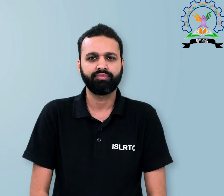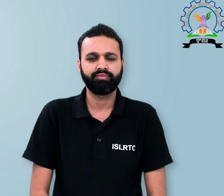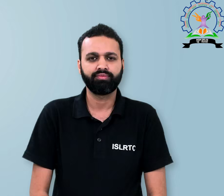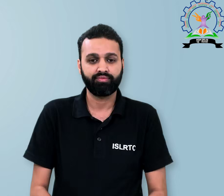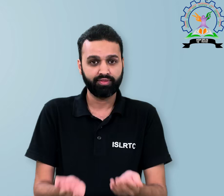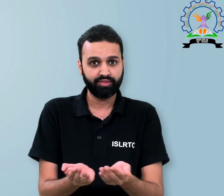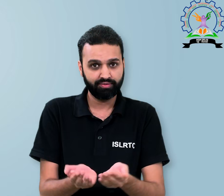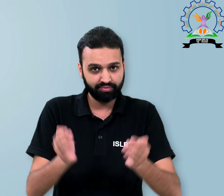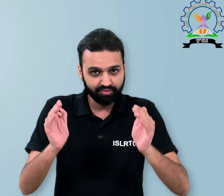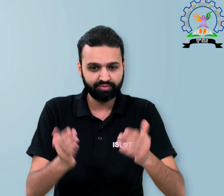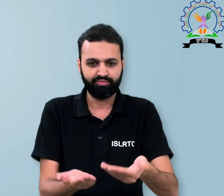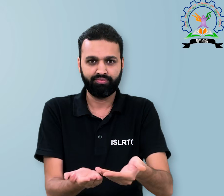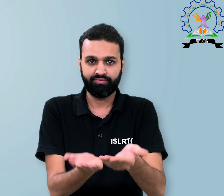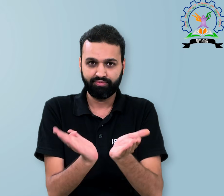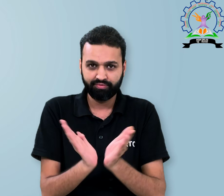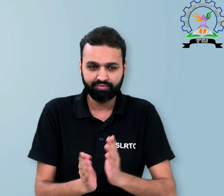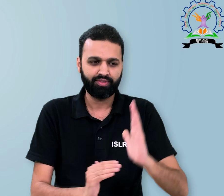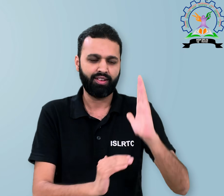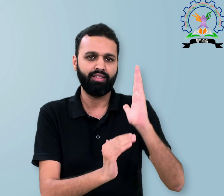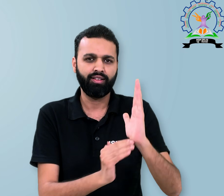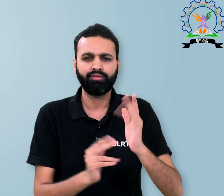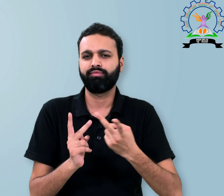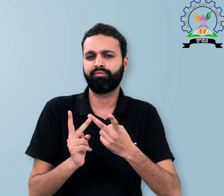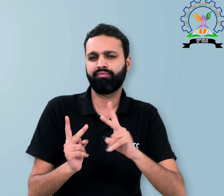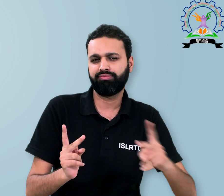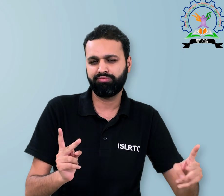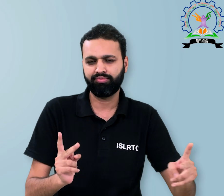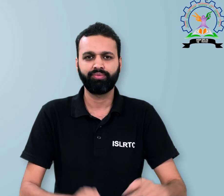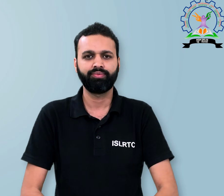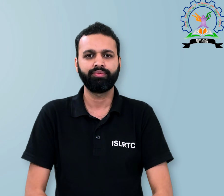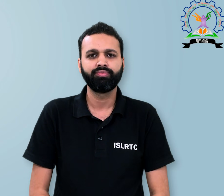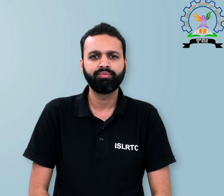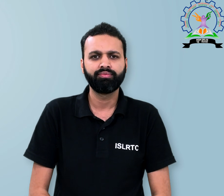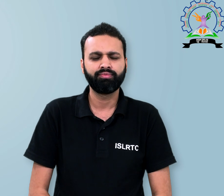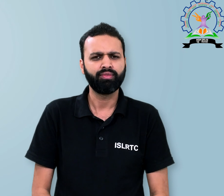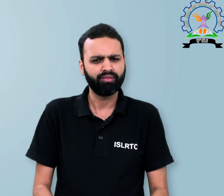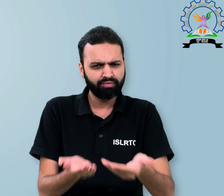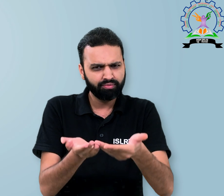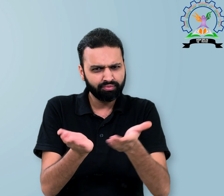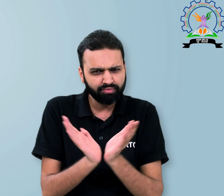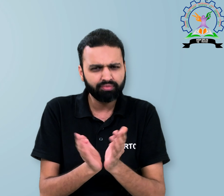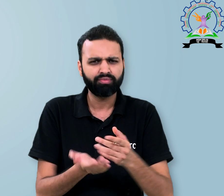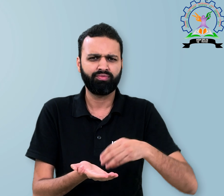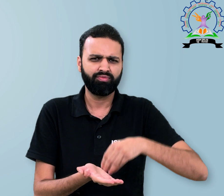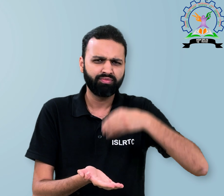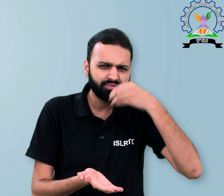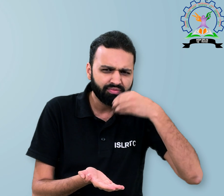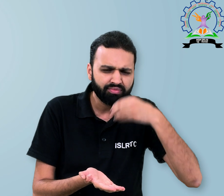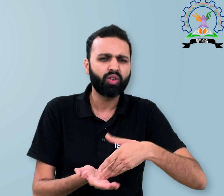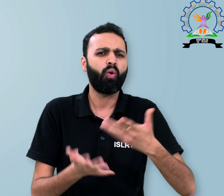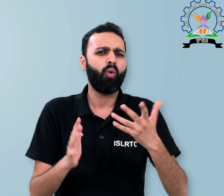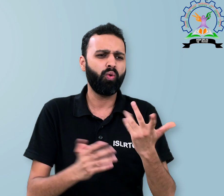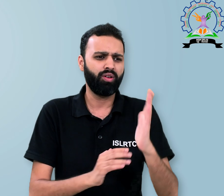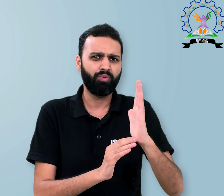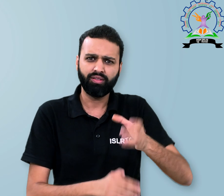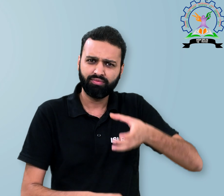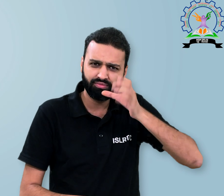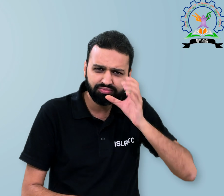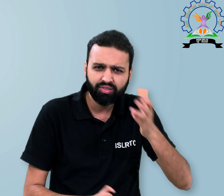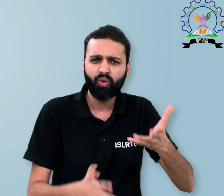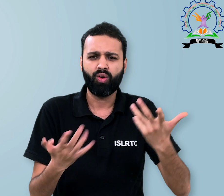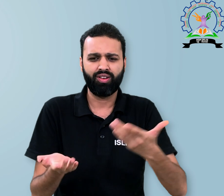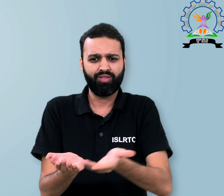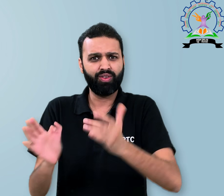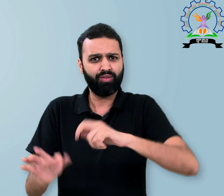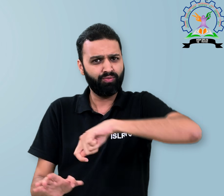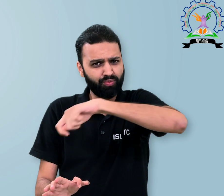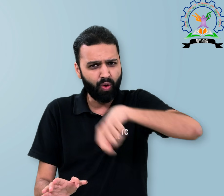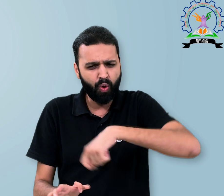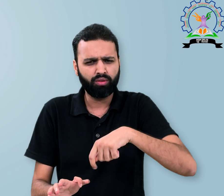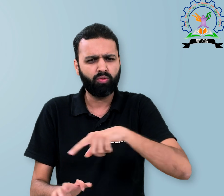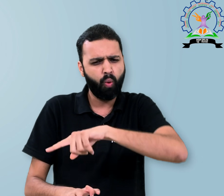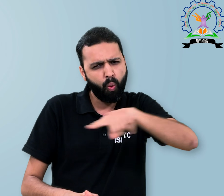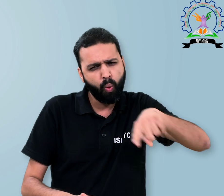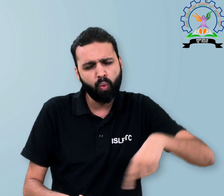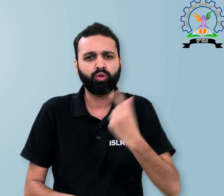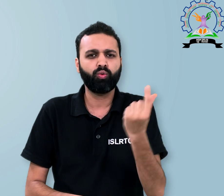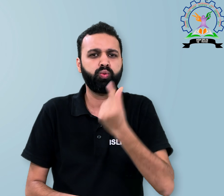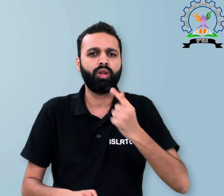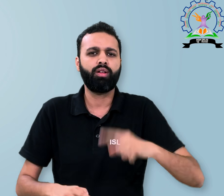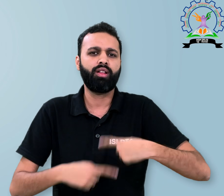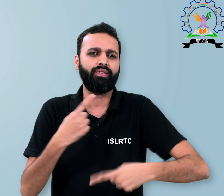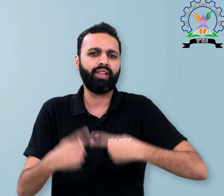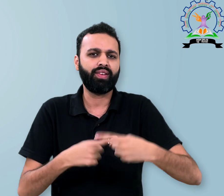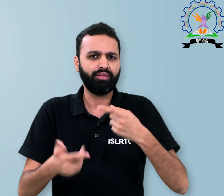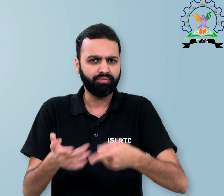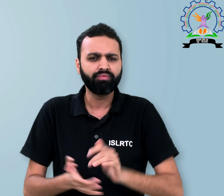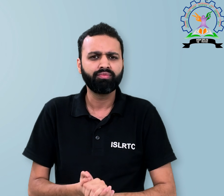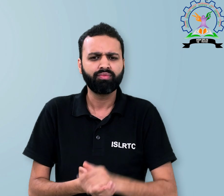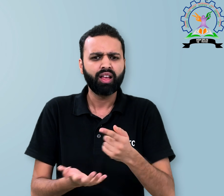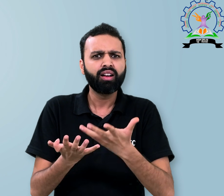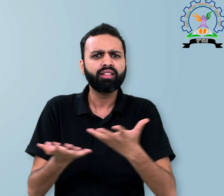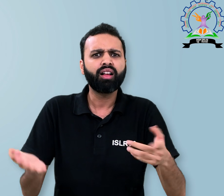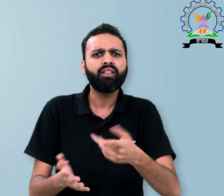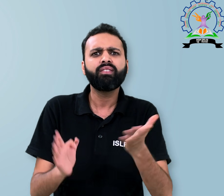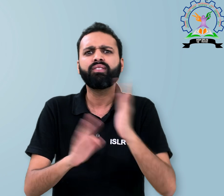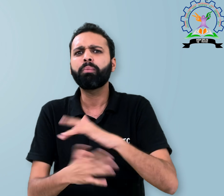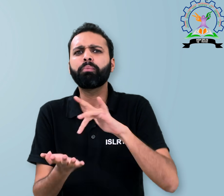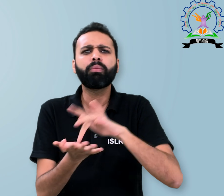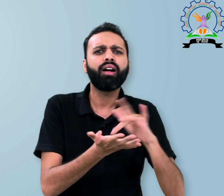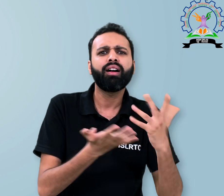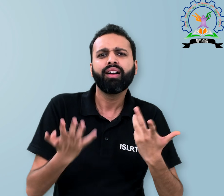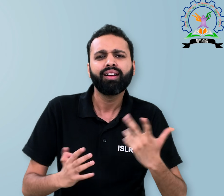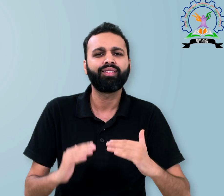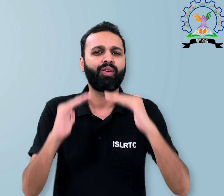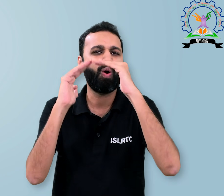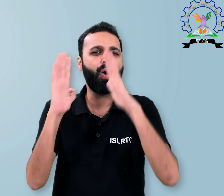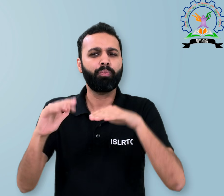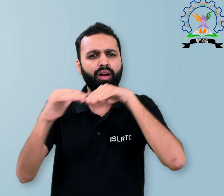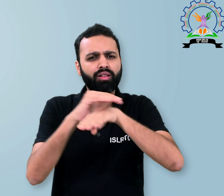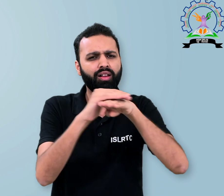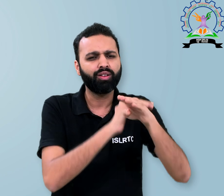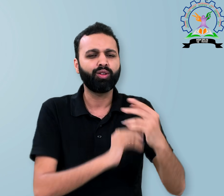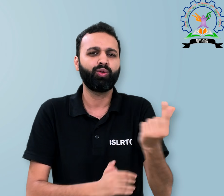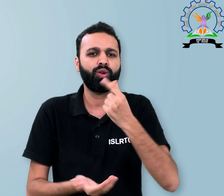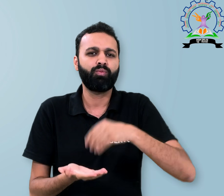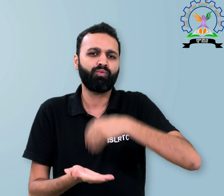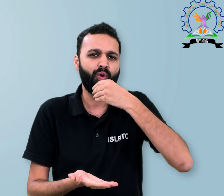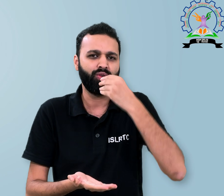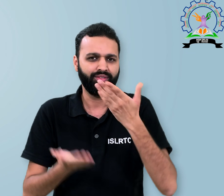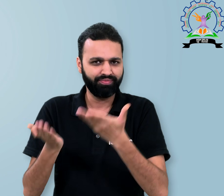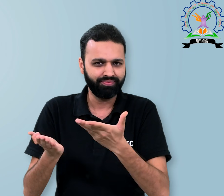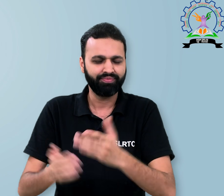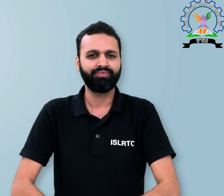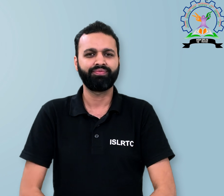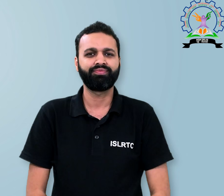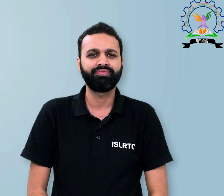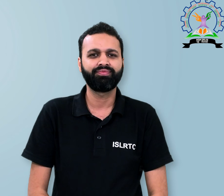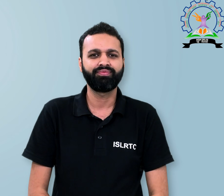Utensils Utensils are tools or implements used for practical purposes, typically in cooking, eating, or other domestic activities.